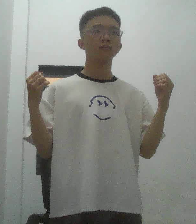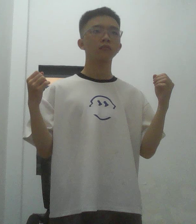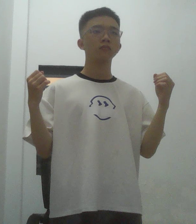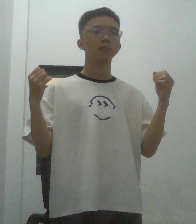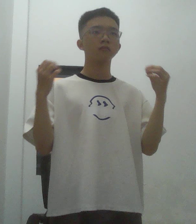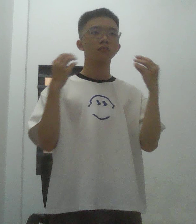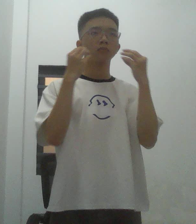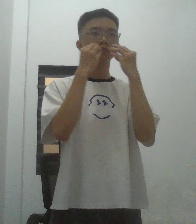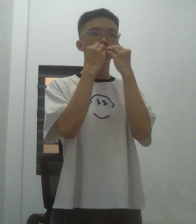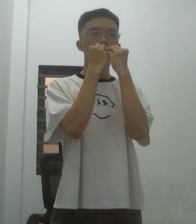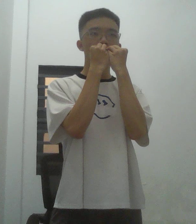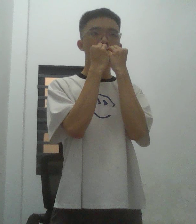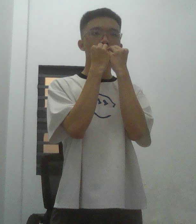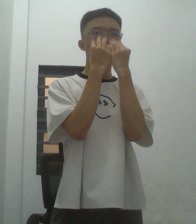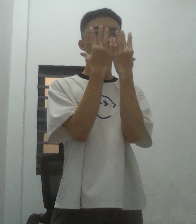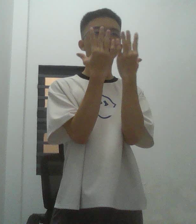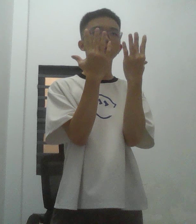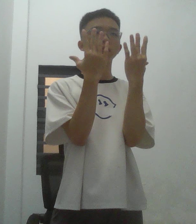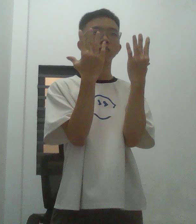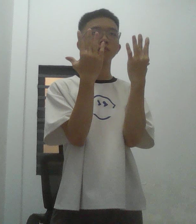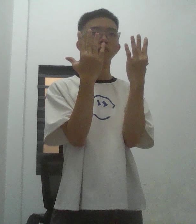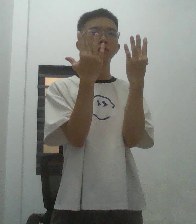cam on